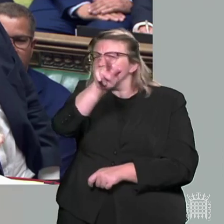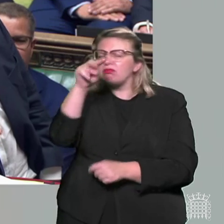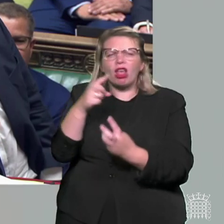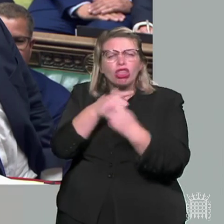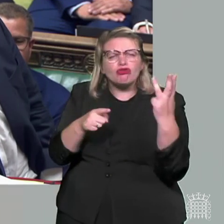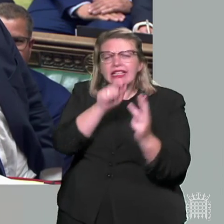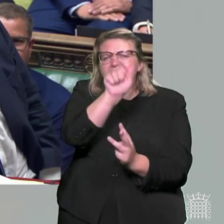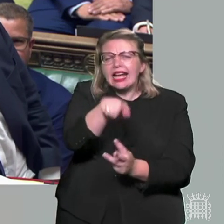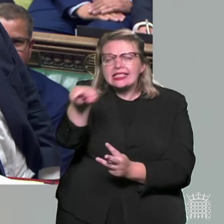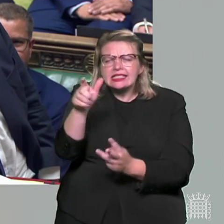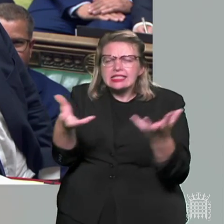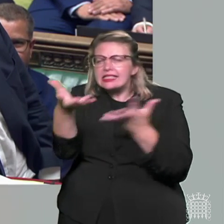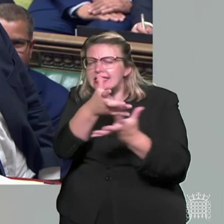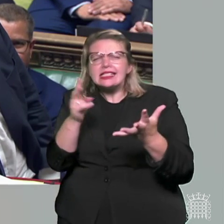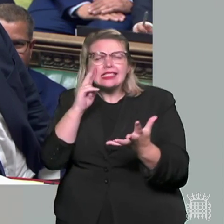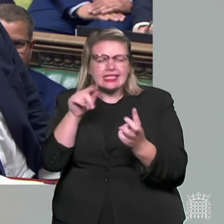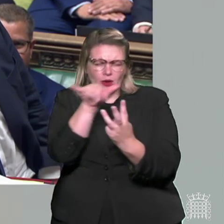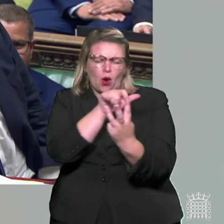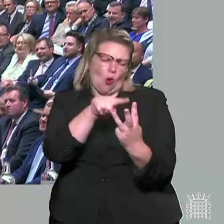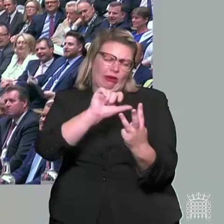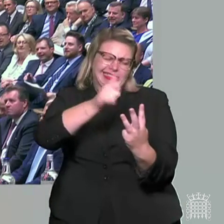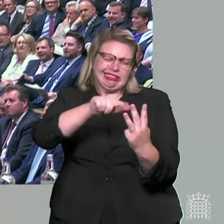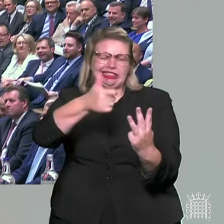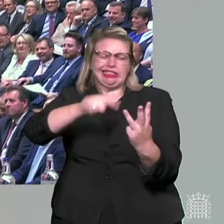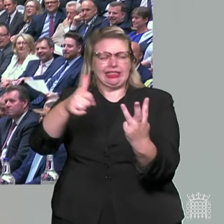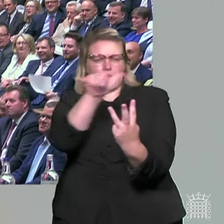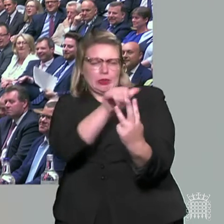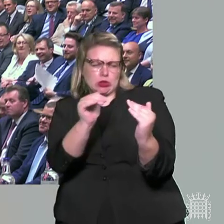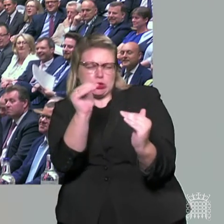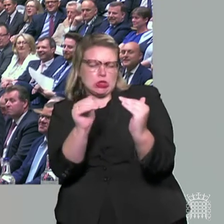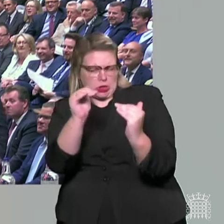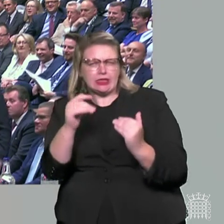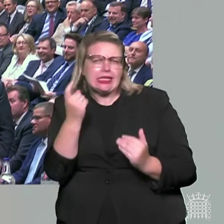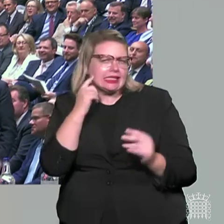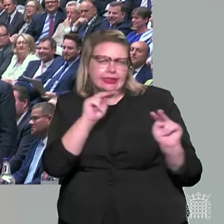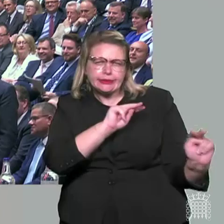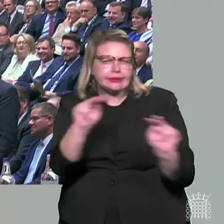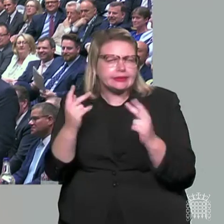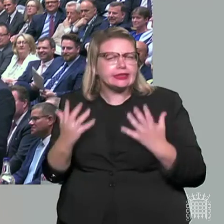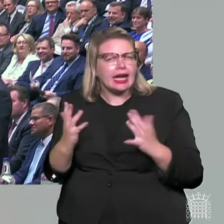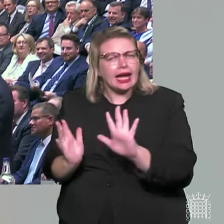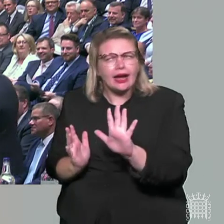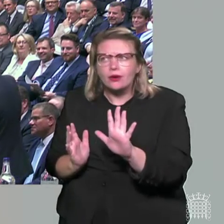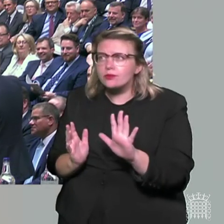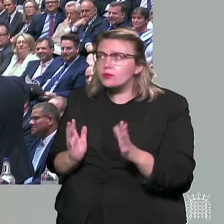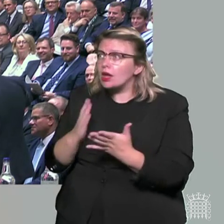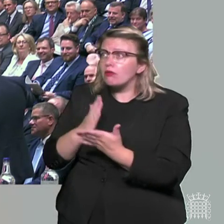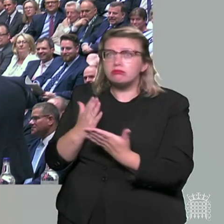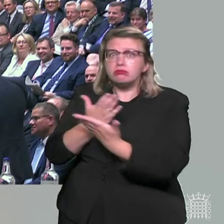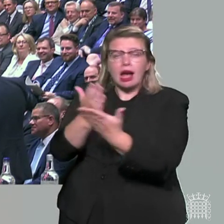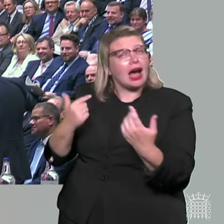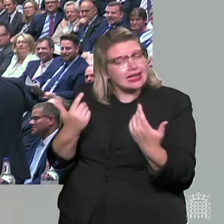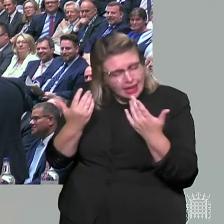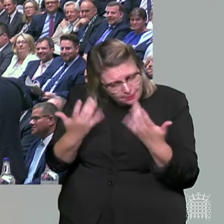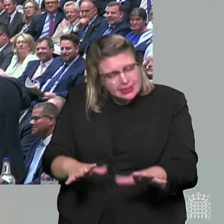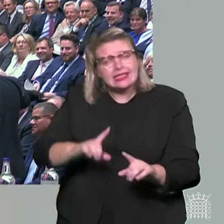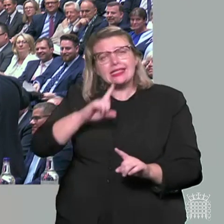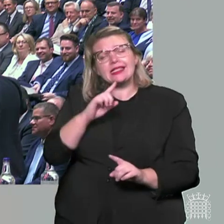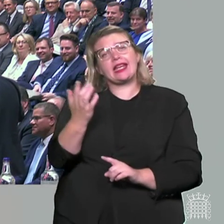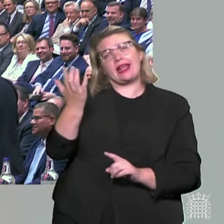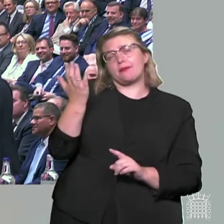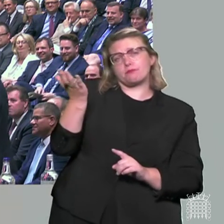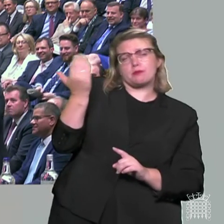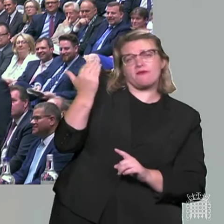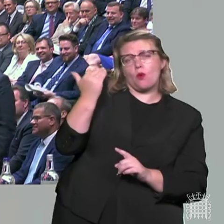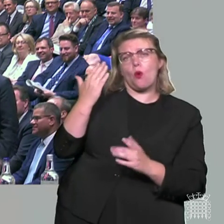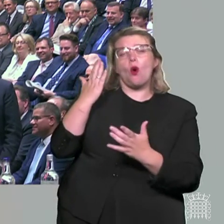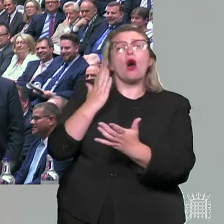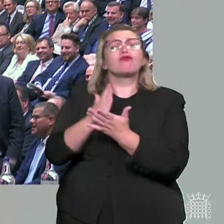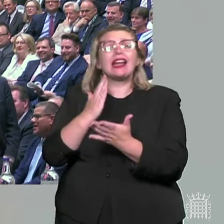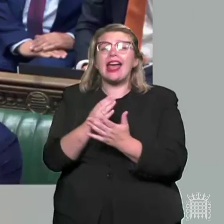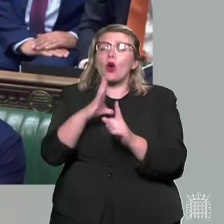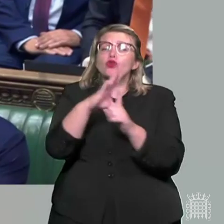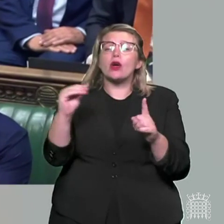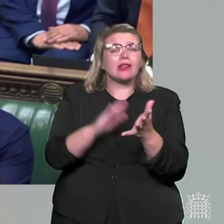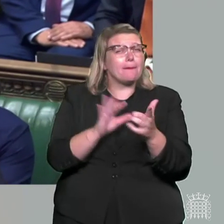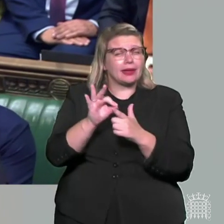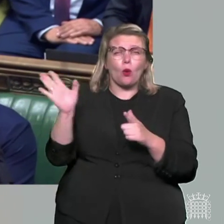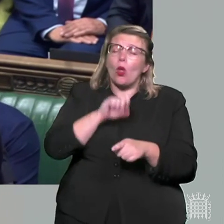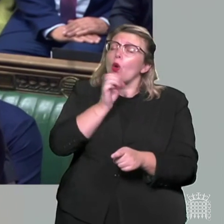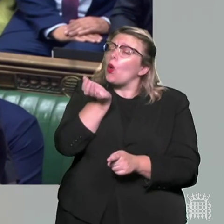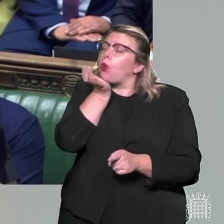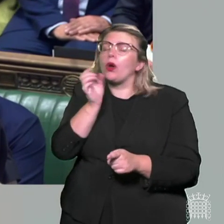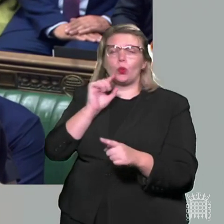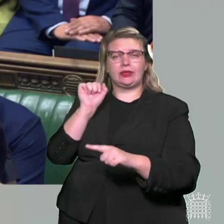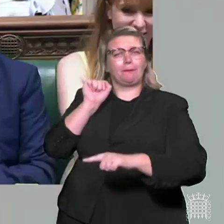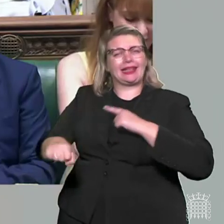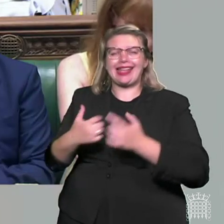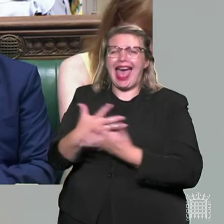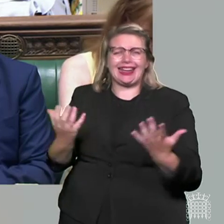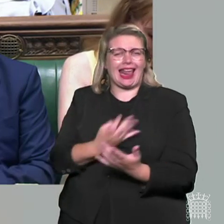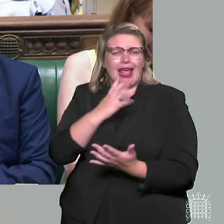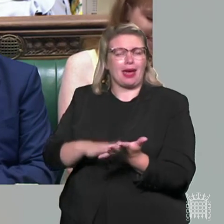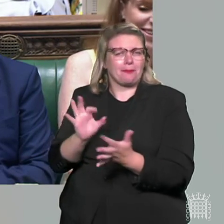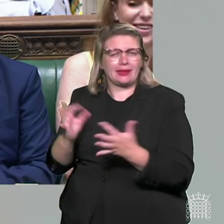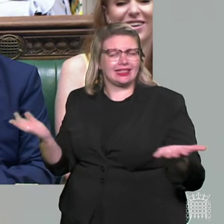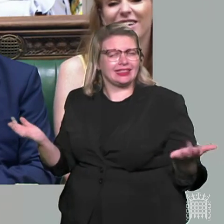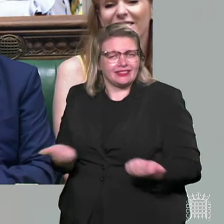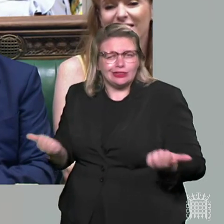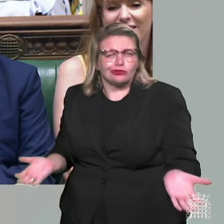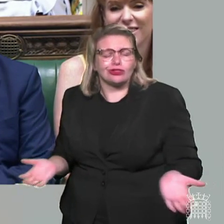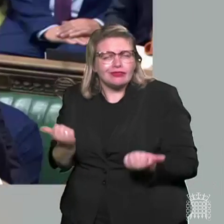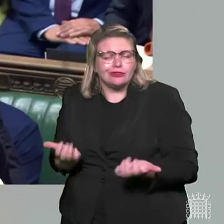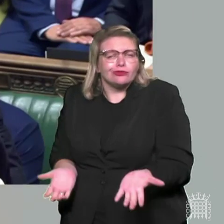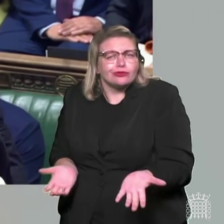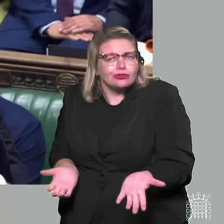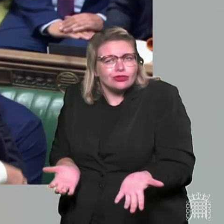to view the talent, any one of which—as I have said before—would, like some household detergent, wipe the floor with the right honourable and learned Gentleman.